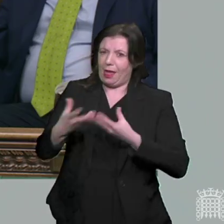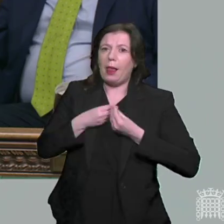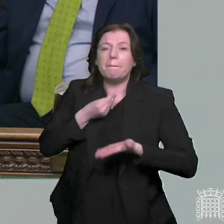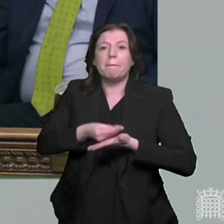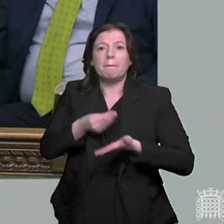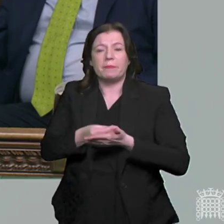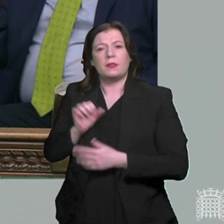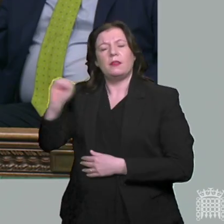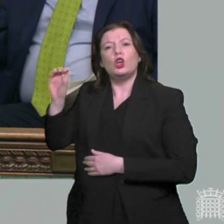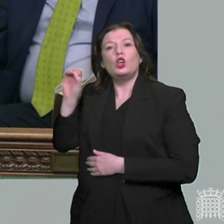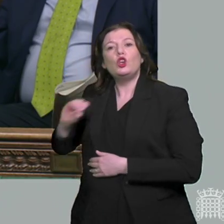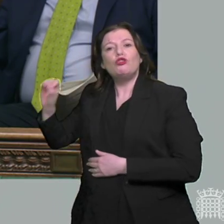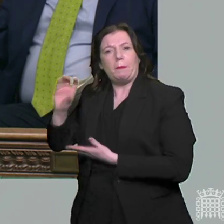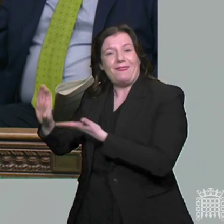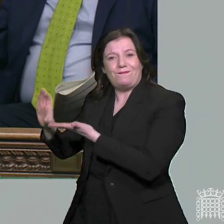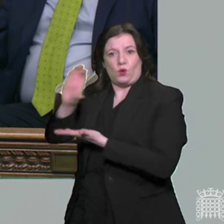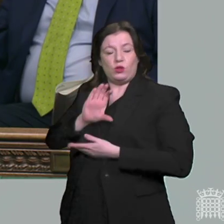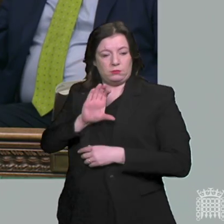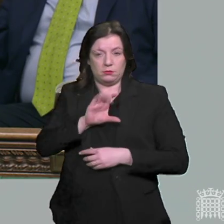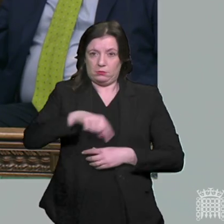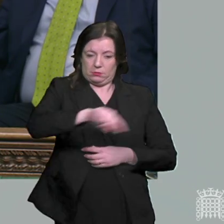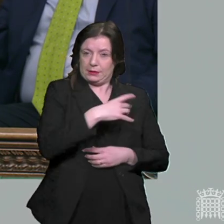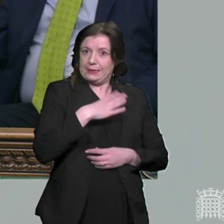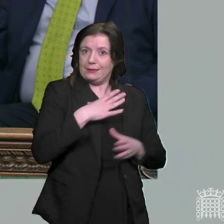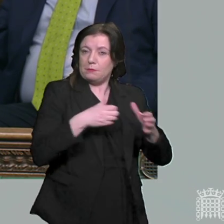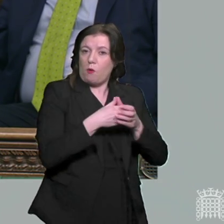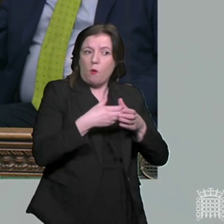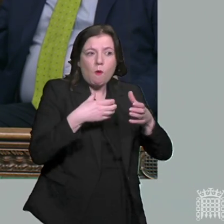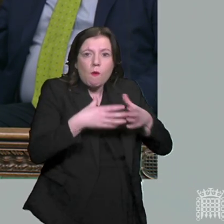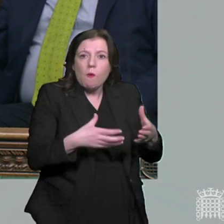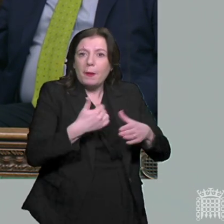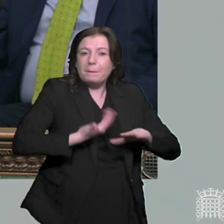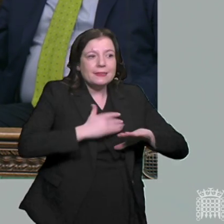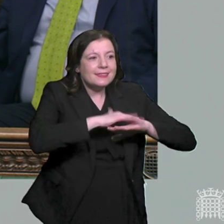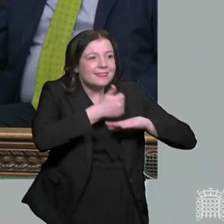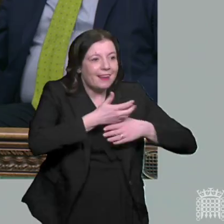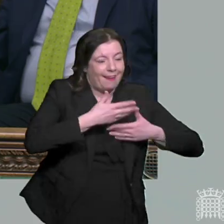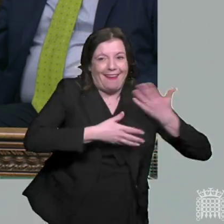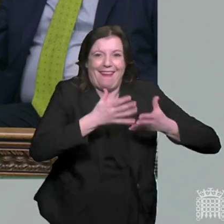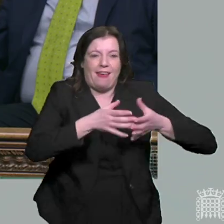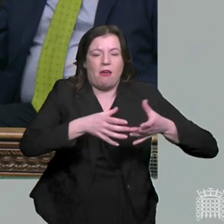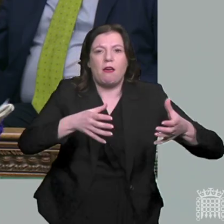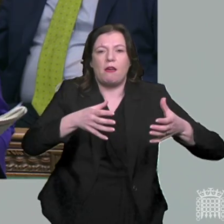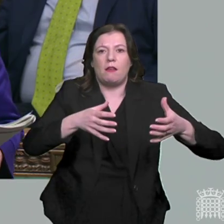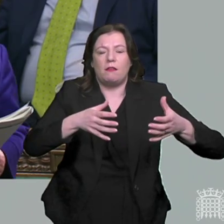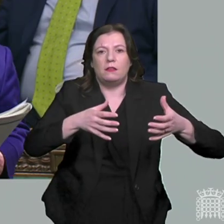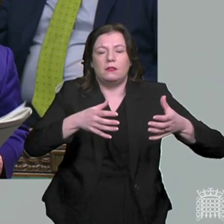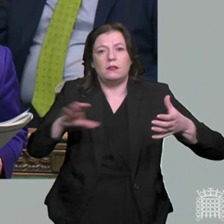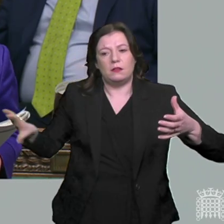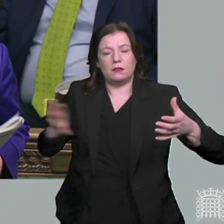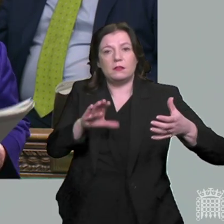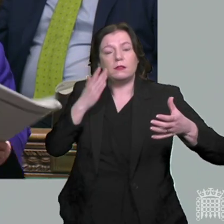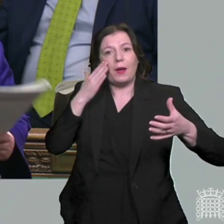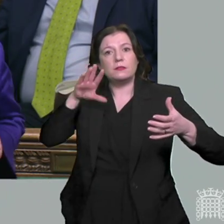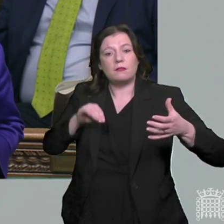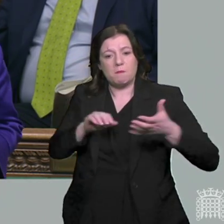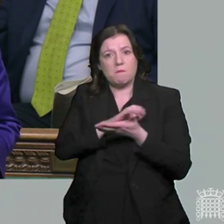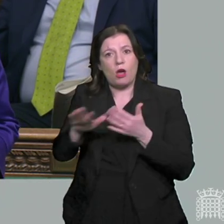European structural funds provide support to small and medium-sized enterprises to start up, innovate and grow, but all that stops at the end of this month.